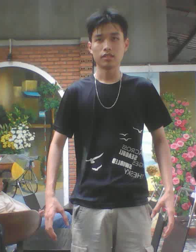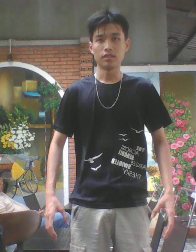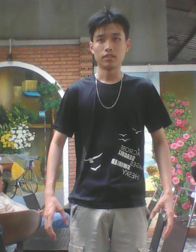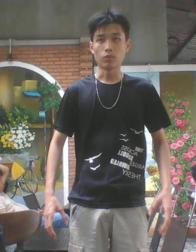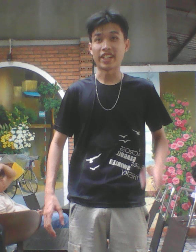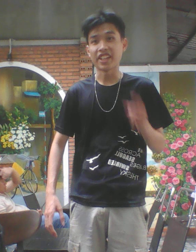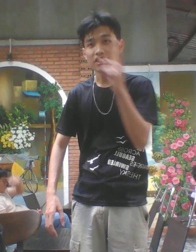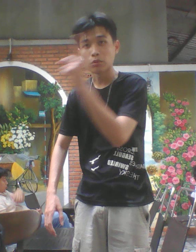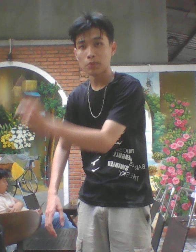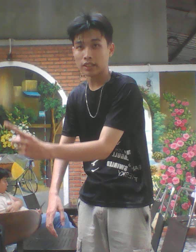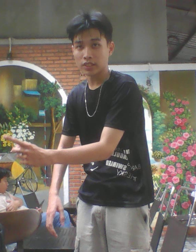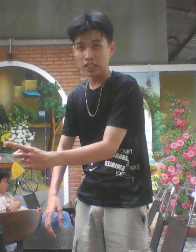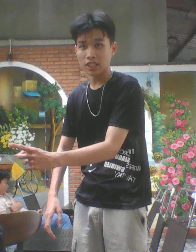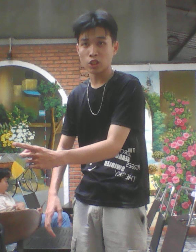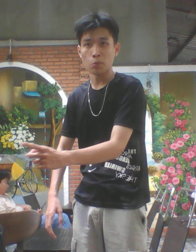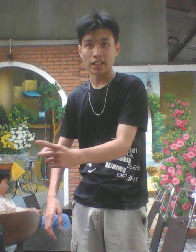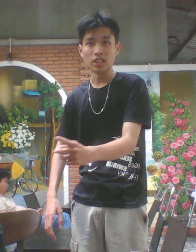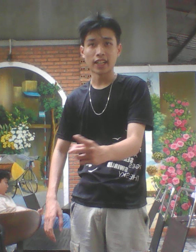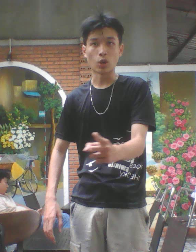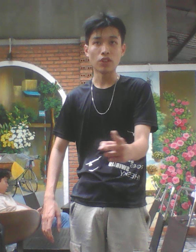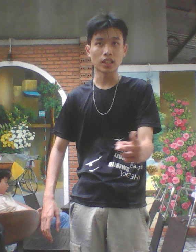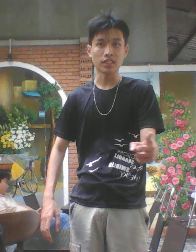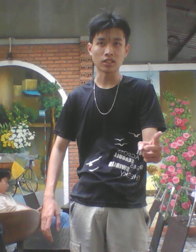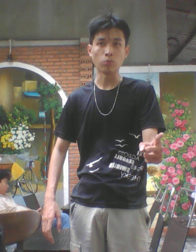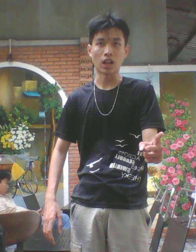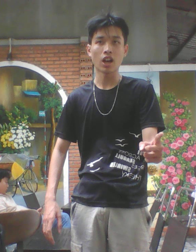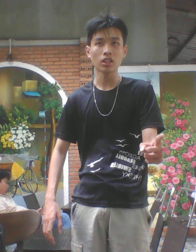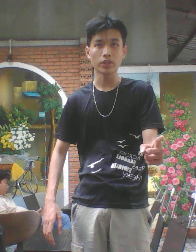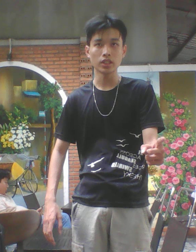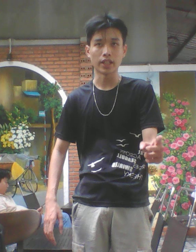cac ban